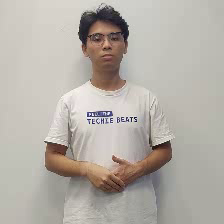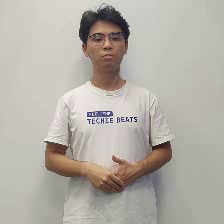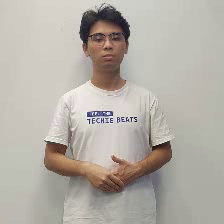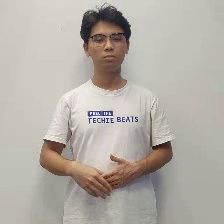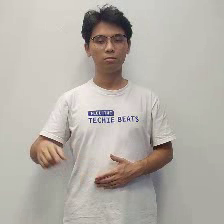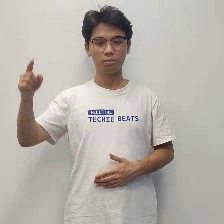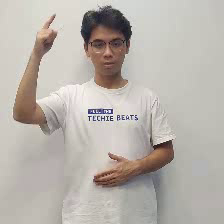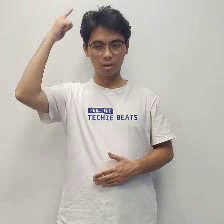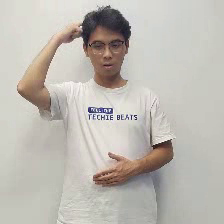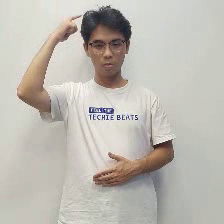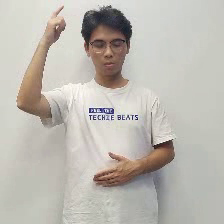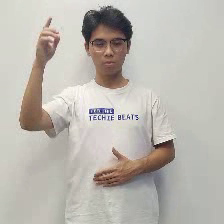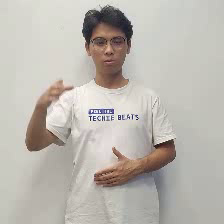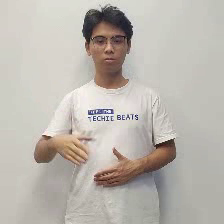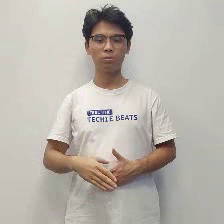Đầu